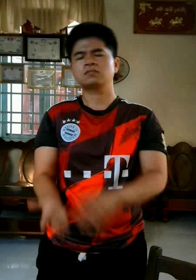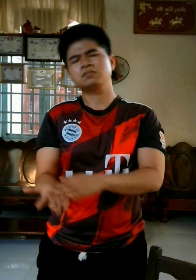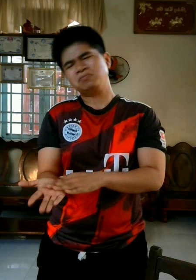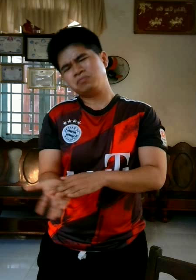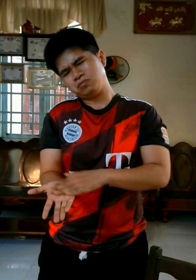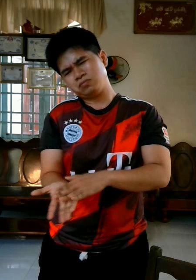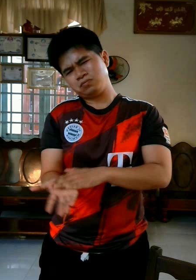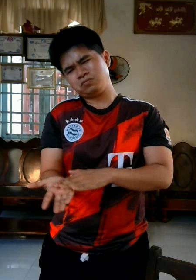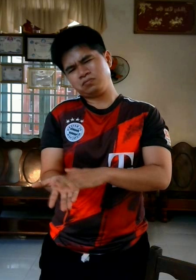xin loi